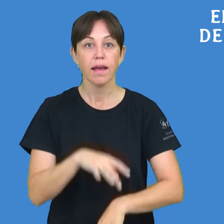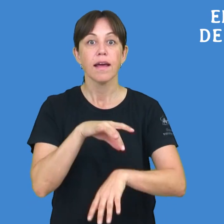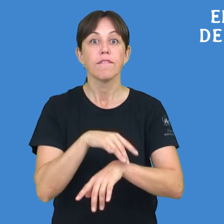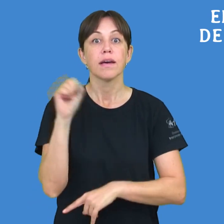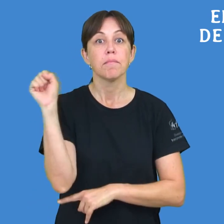enfermo